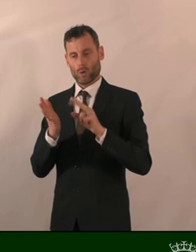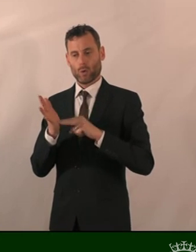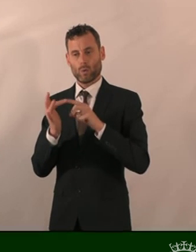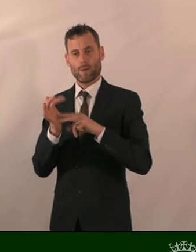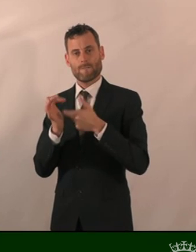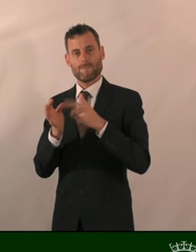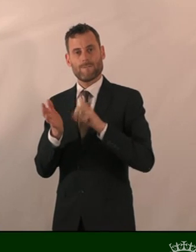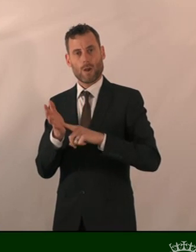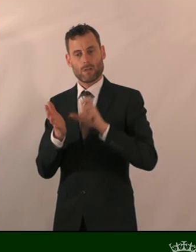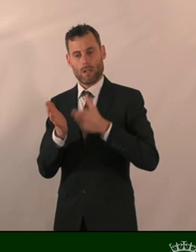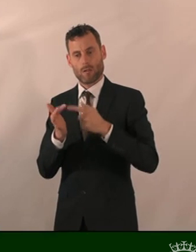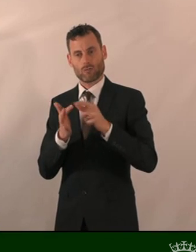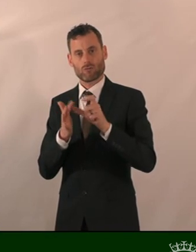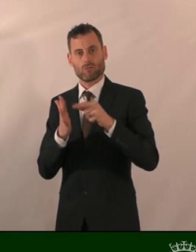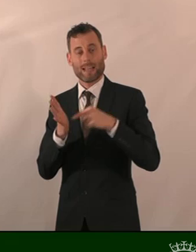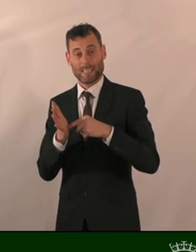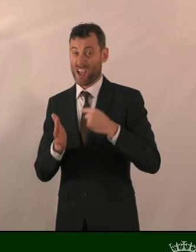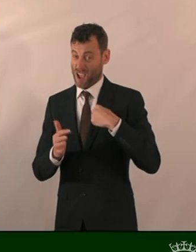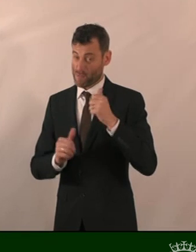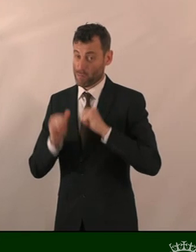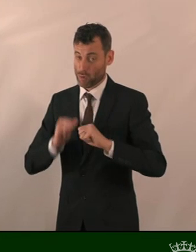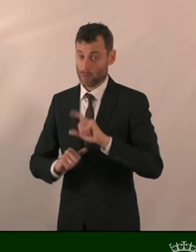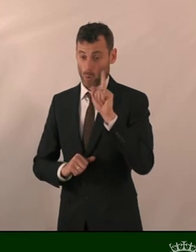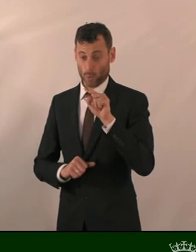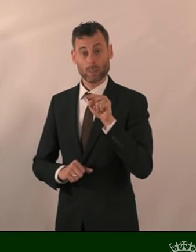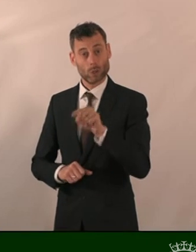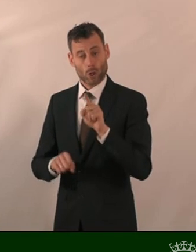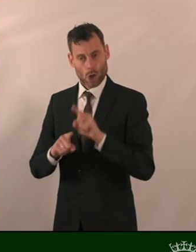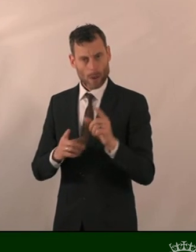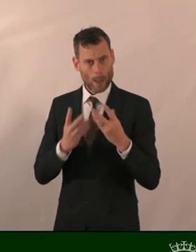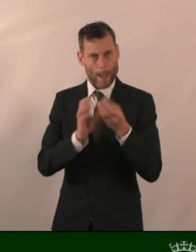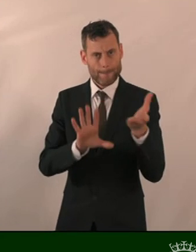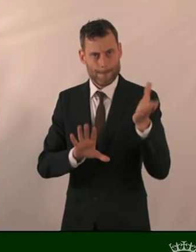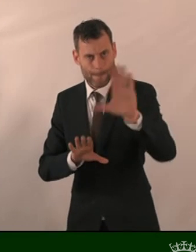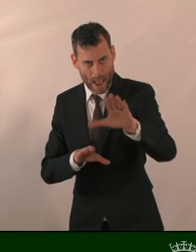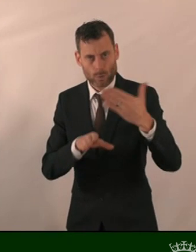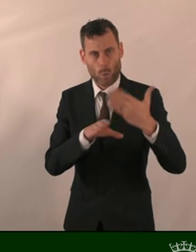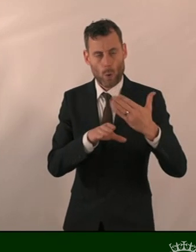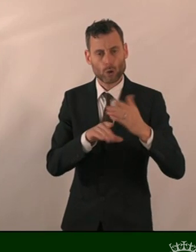I am proud to stand by our record of helping people into work and off welfare.